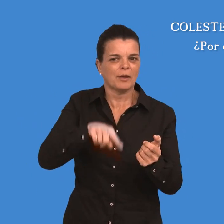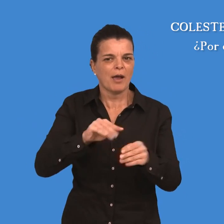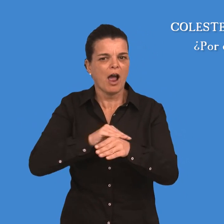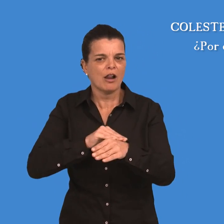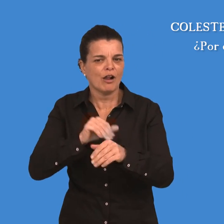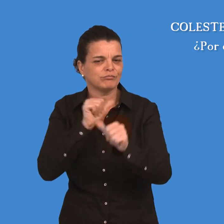alcohol